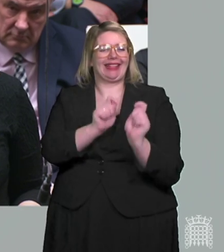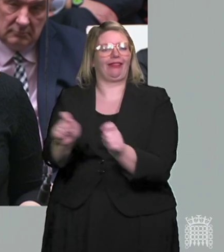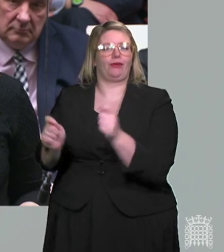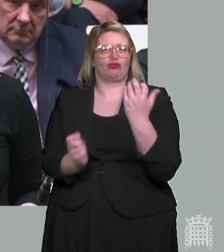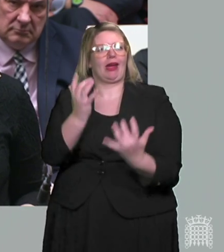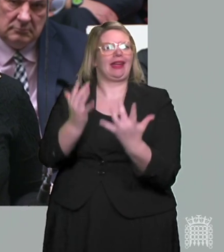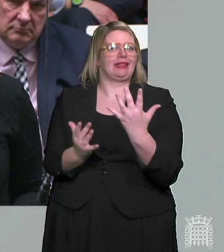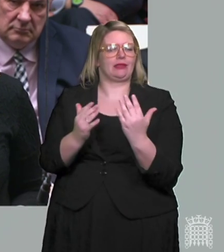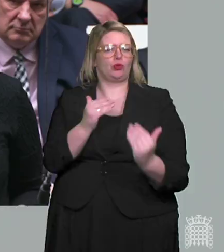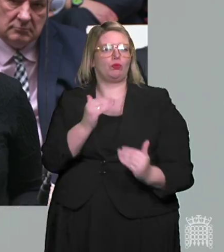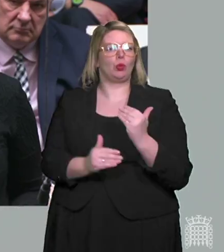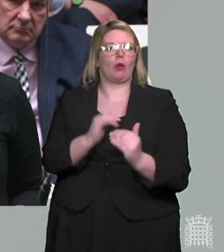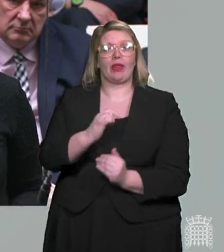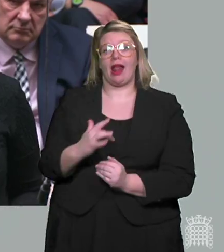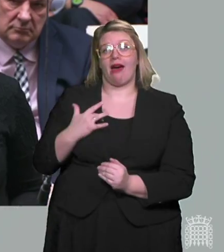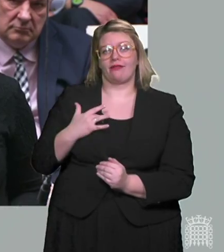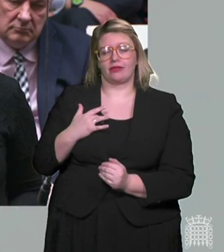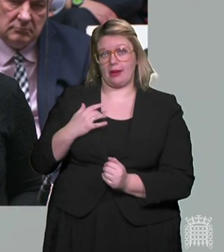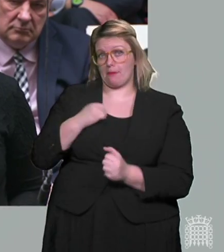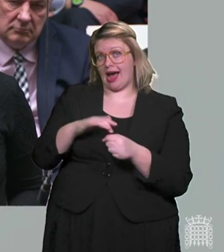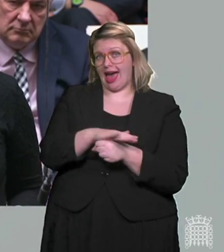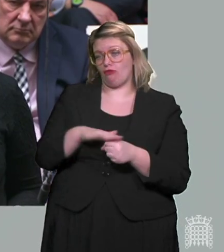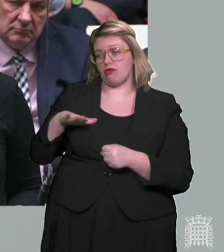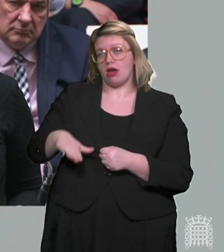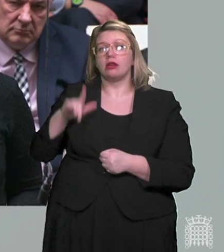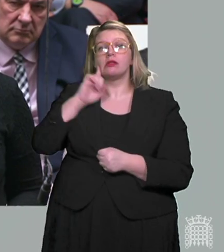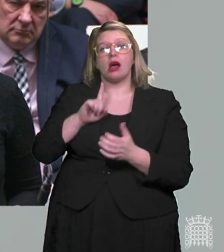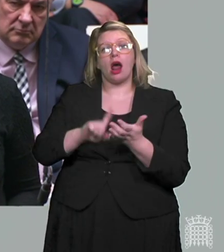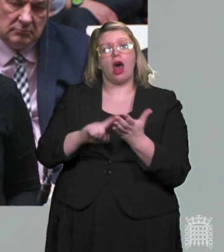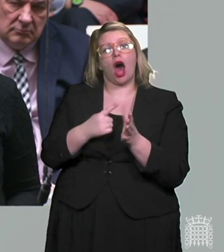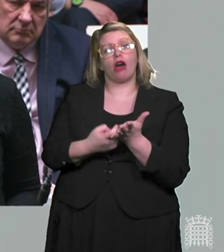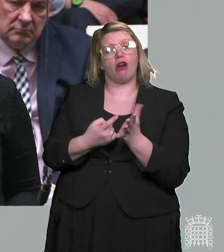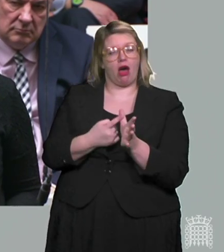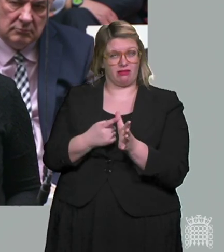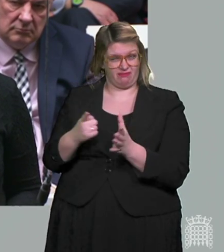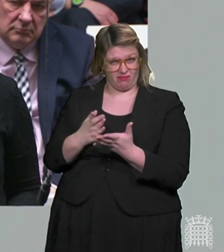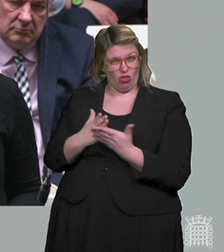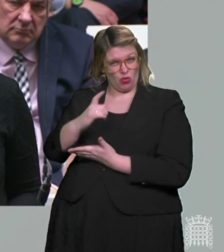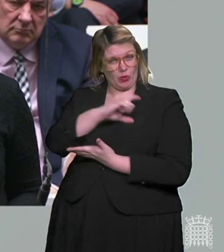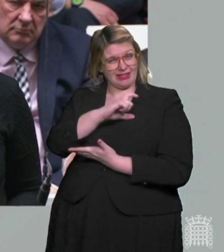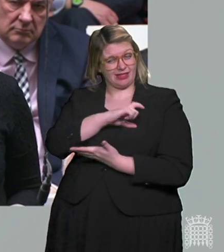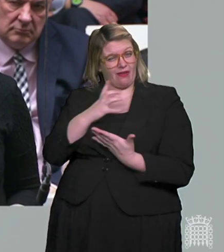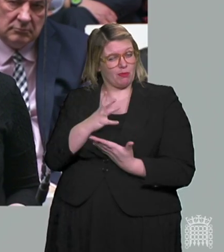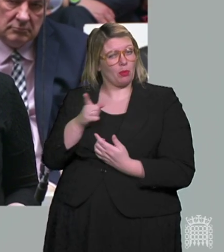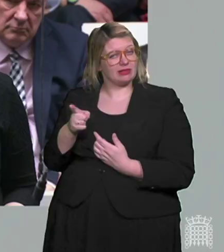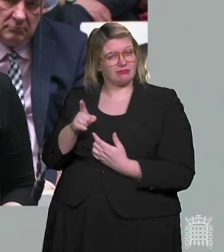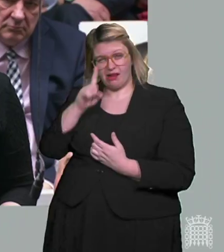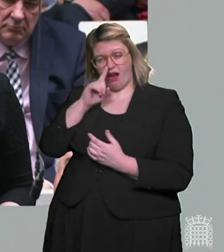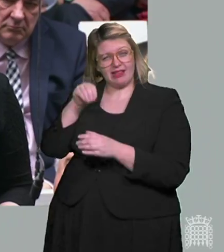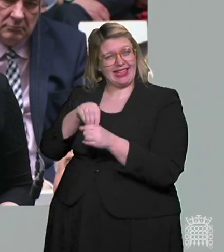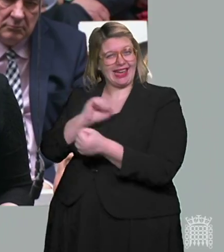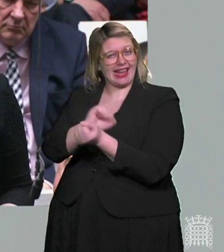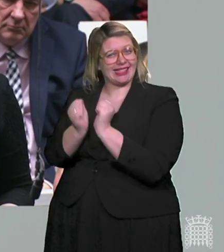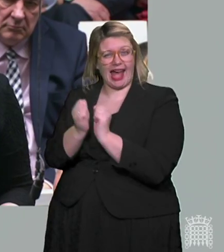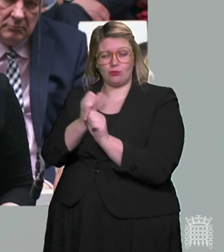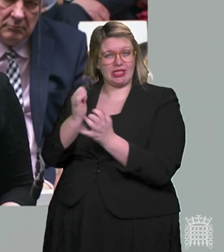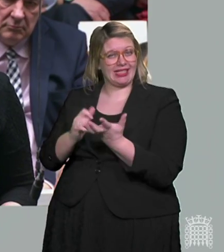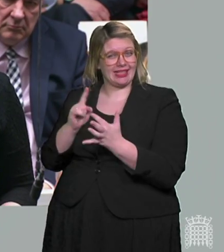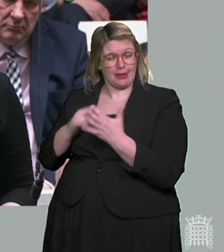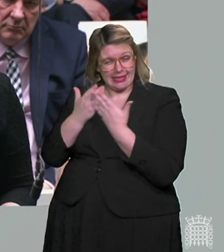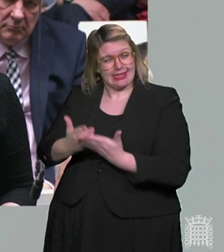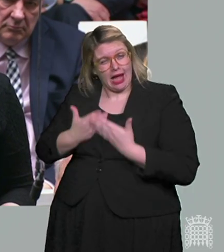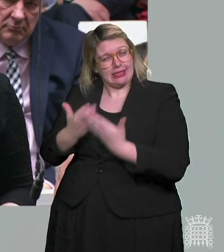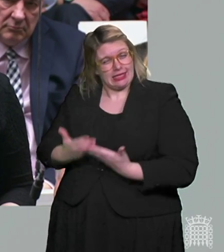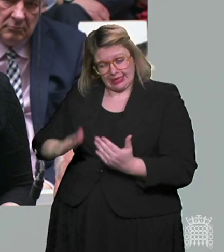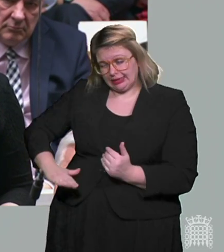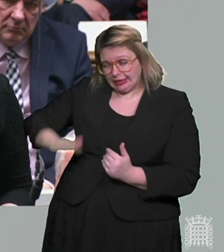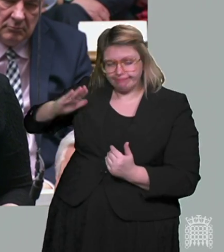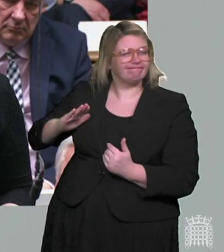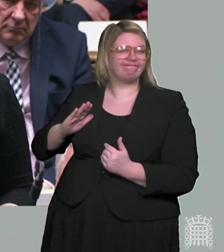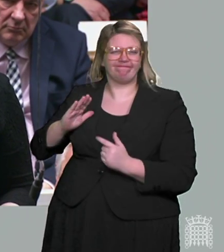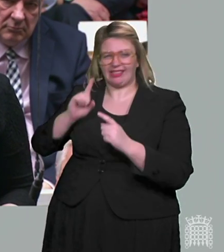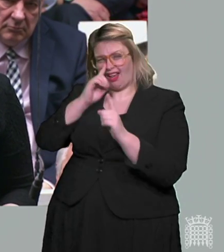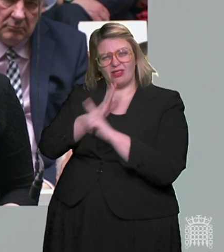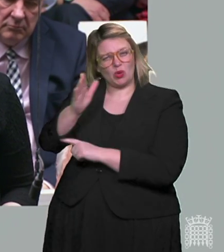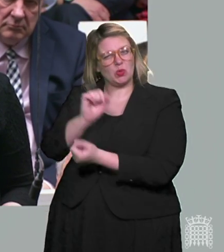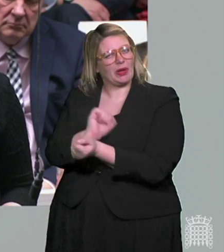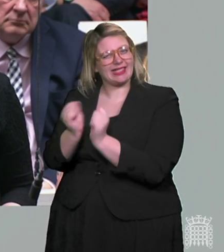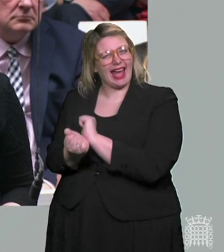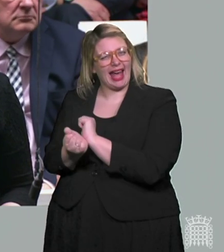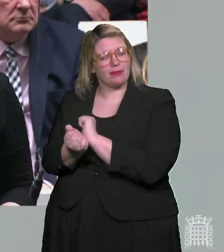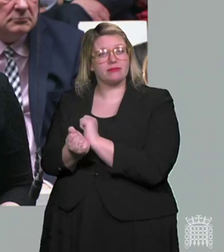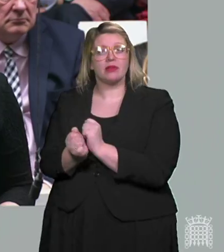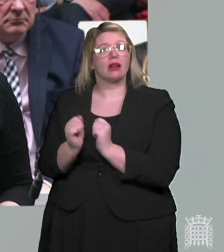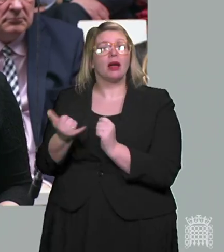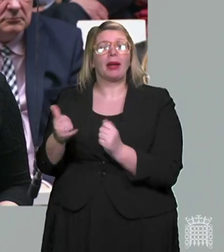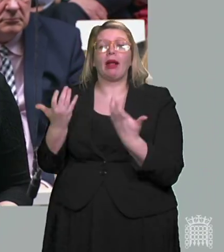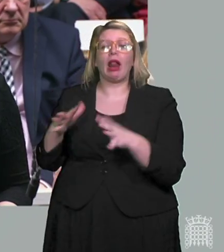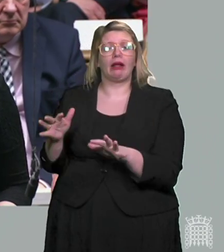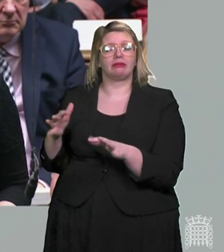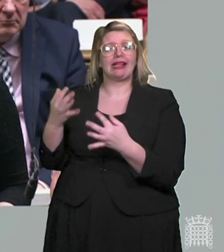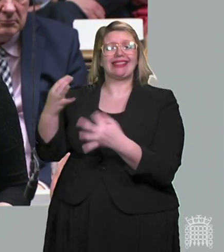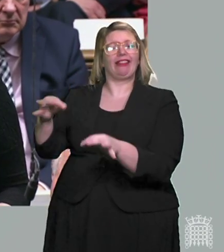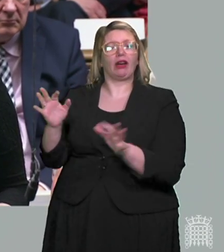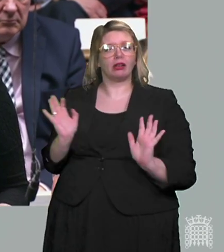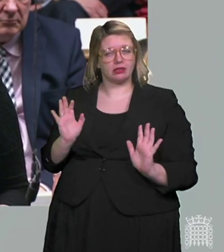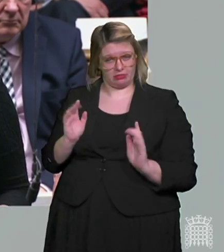Lara, my very brave young constituent, is now battling cancer and will not sit the GCSE exams that she has worked so hard for, and could be left with only a certificate of recognition.